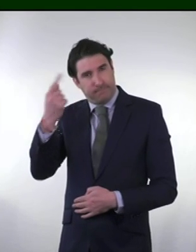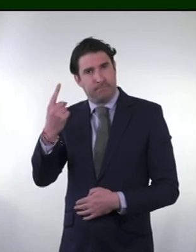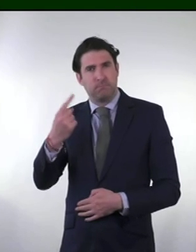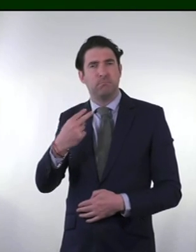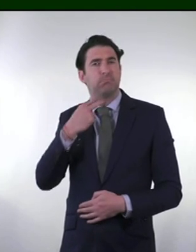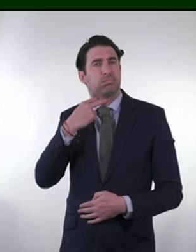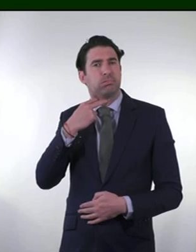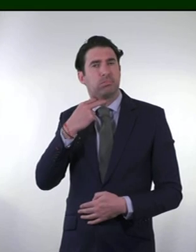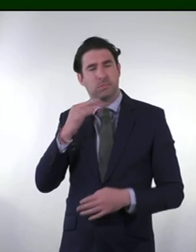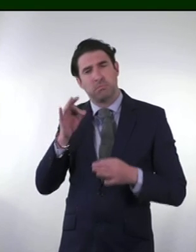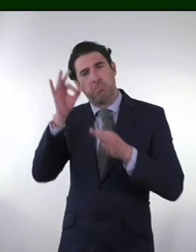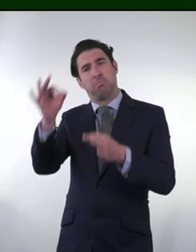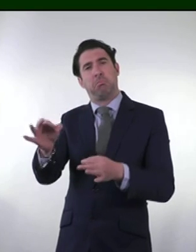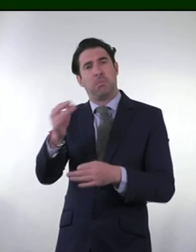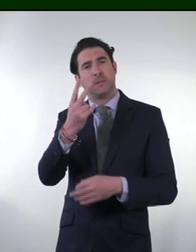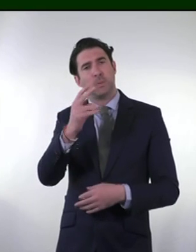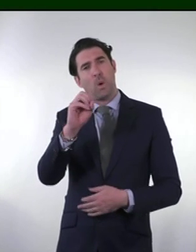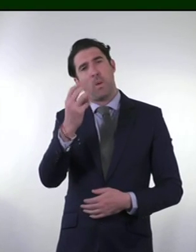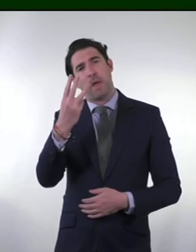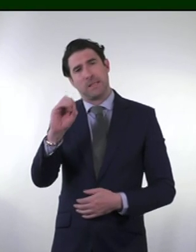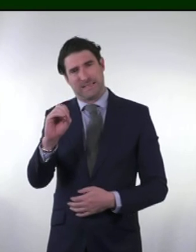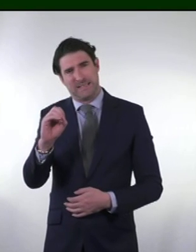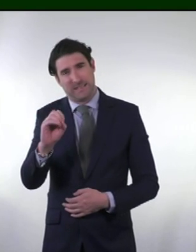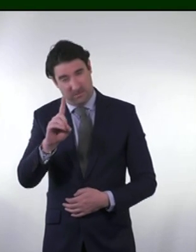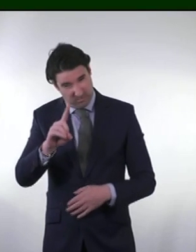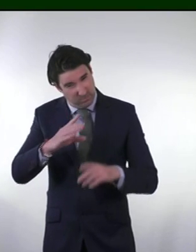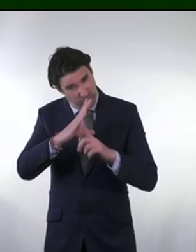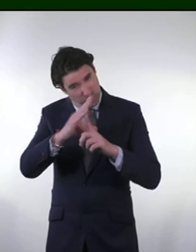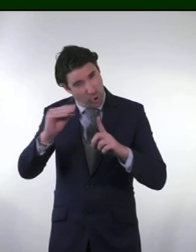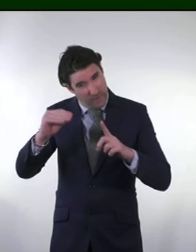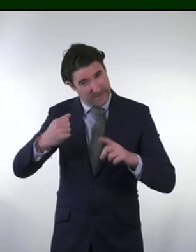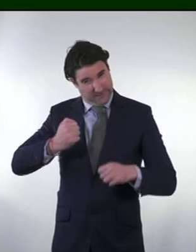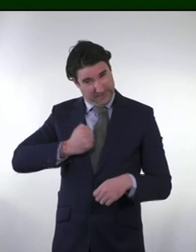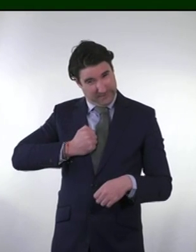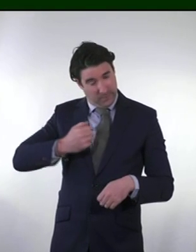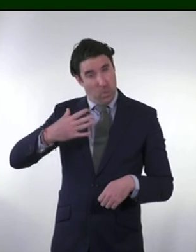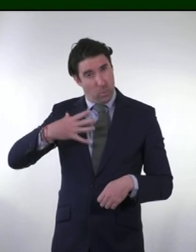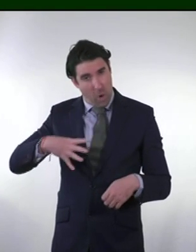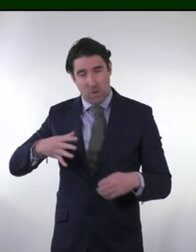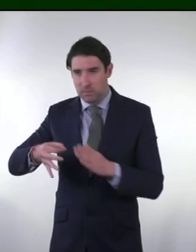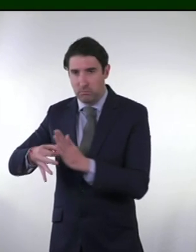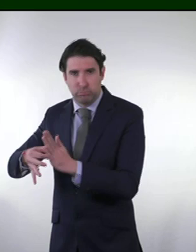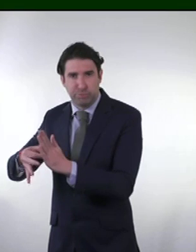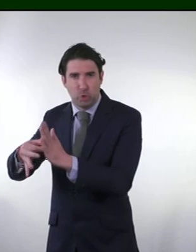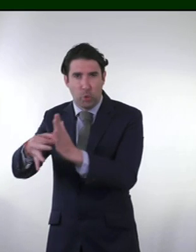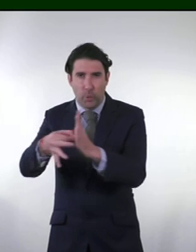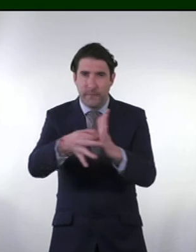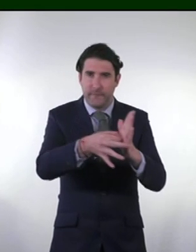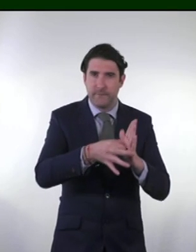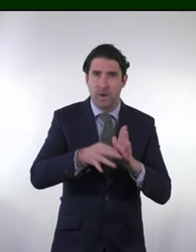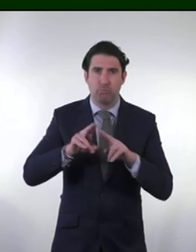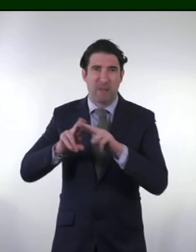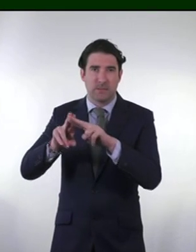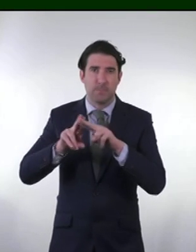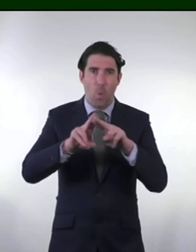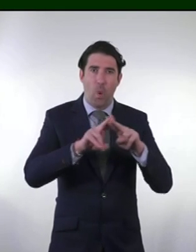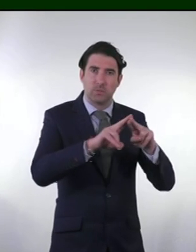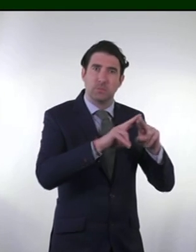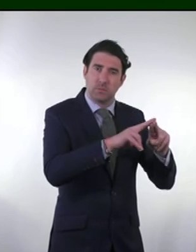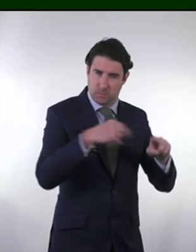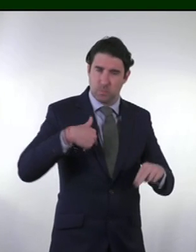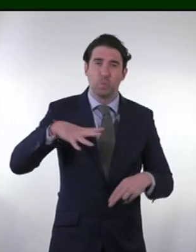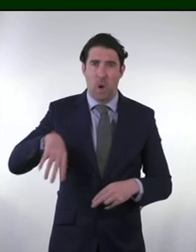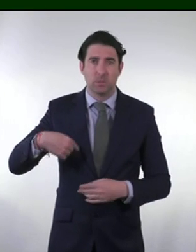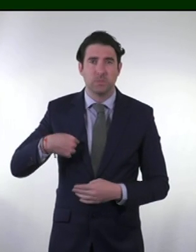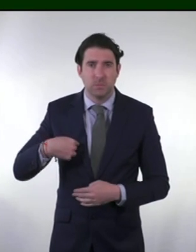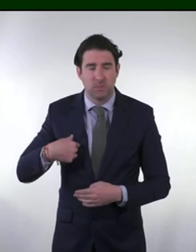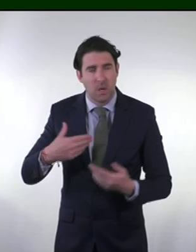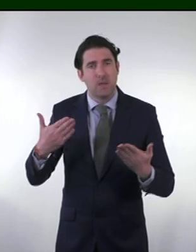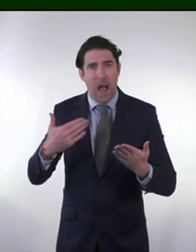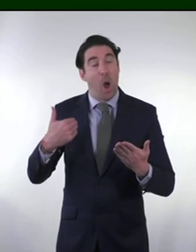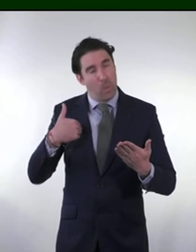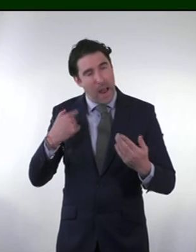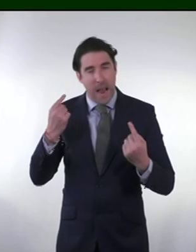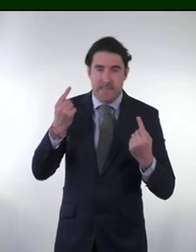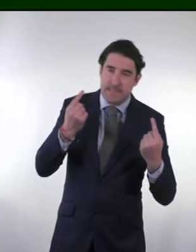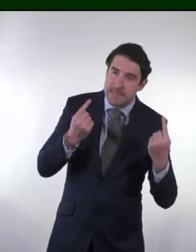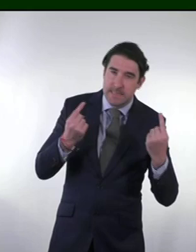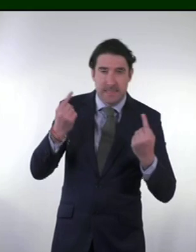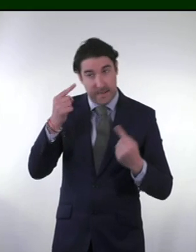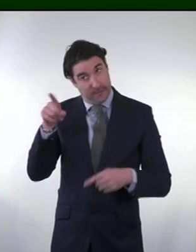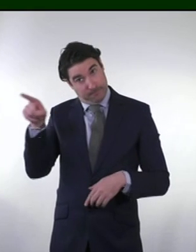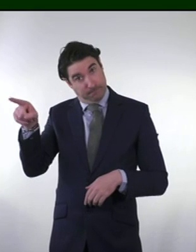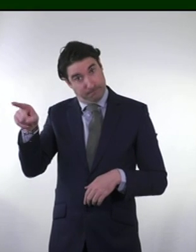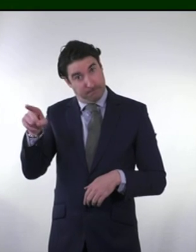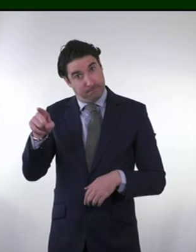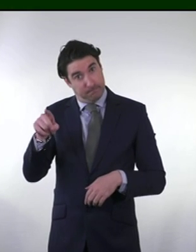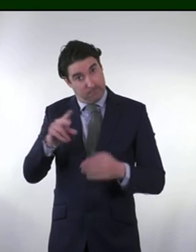Friend is experiencing, but this Government are immensely ambitious for the improvement of our transport infrastructure, and active consideration is now being undertaken of that project again.